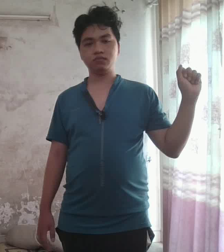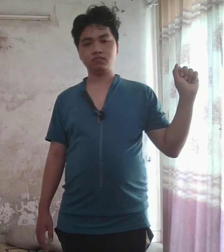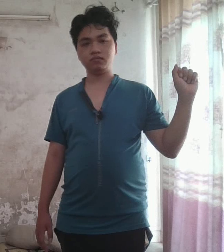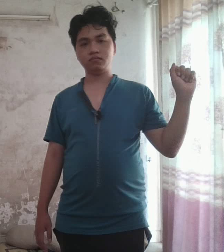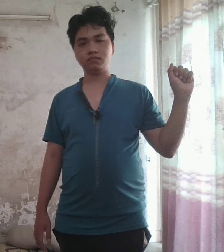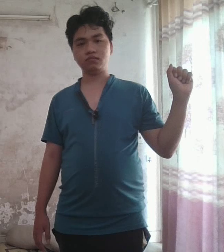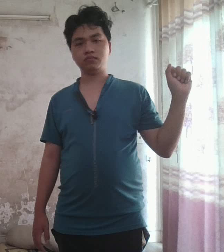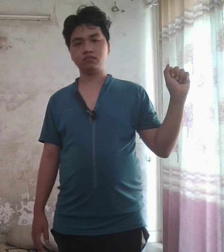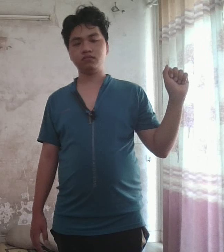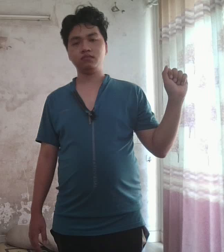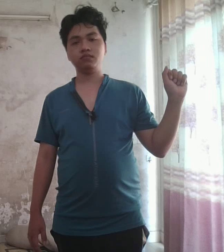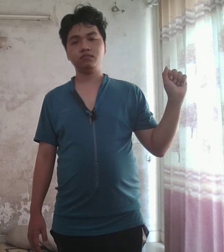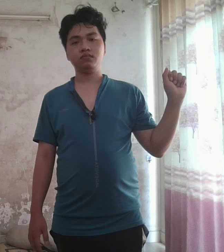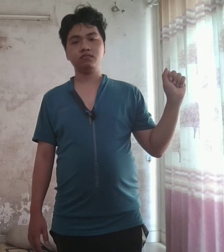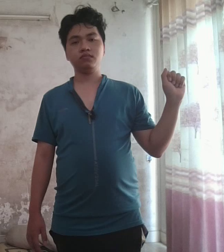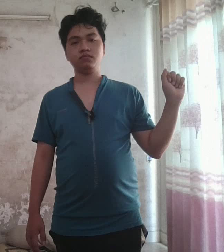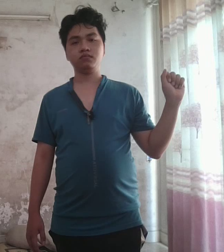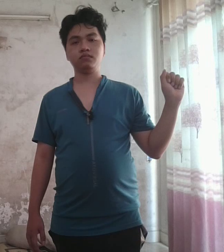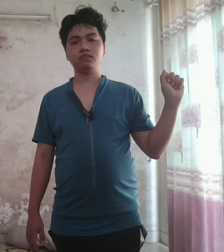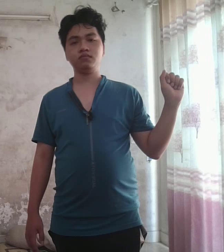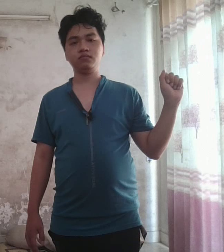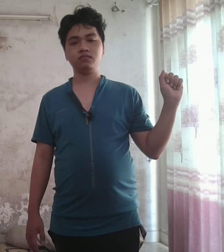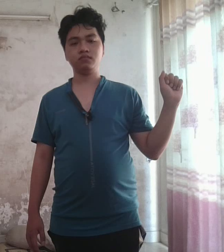a